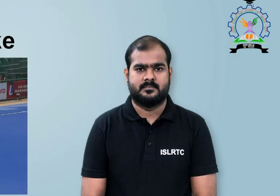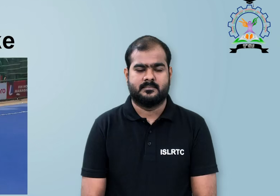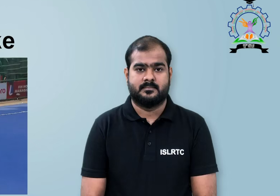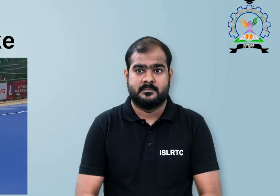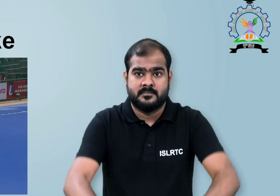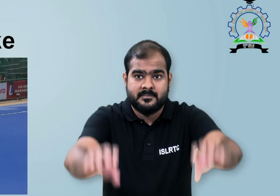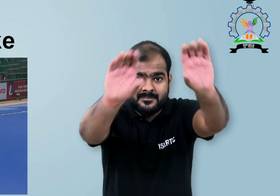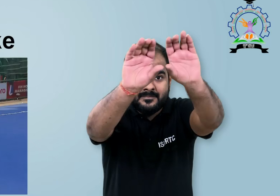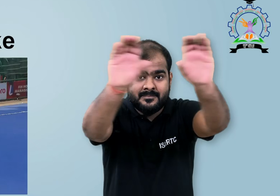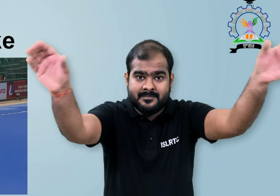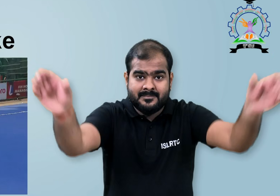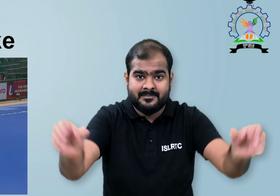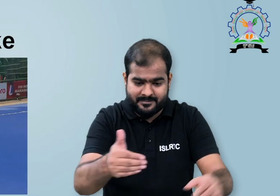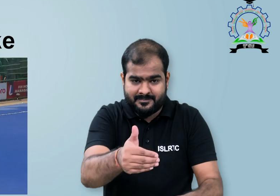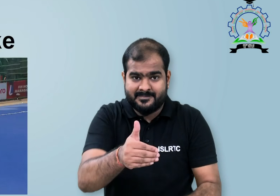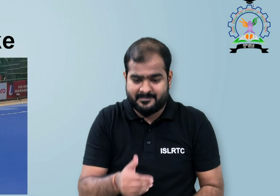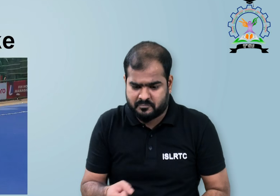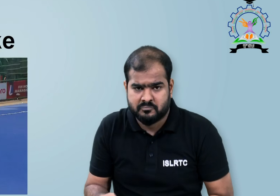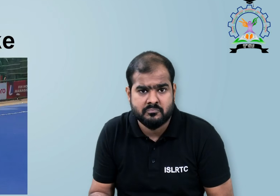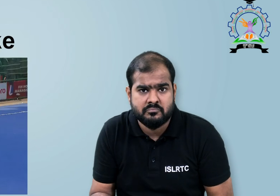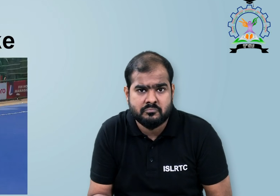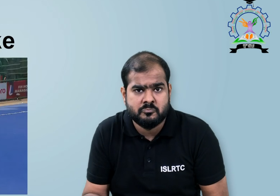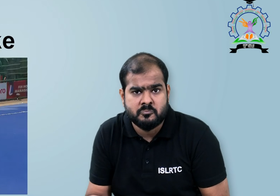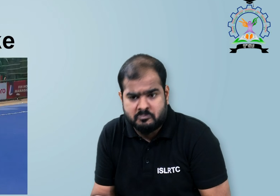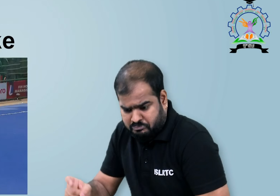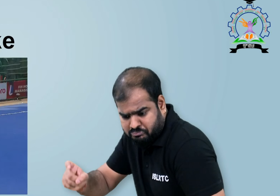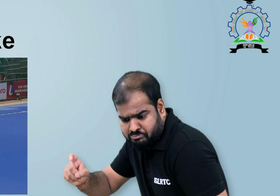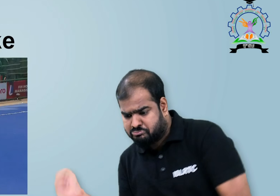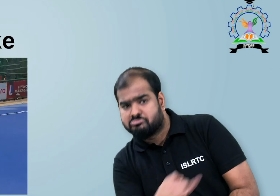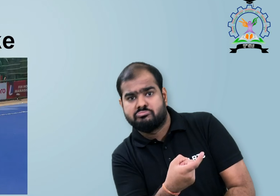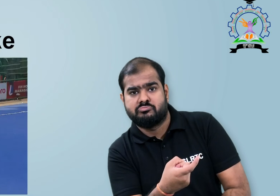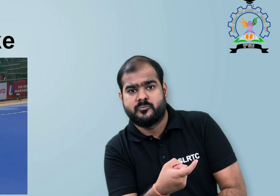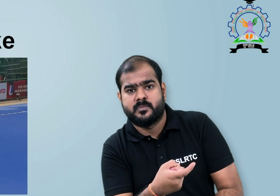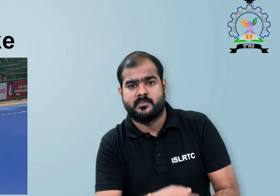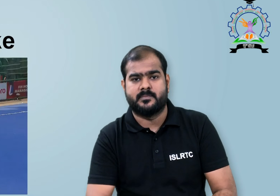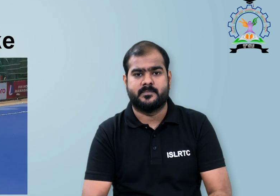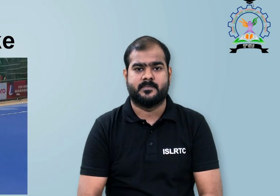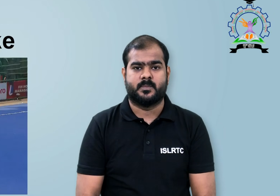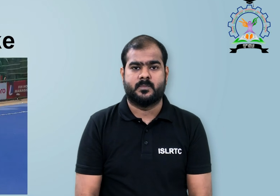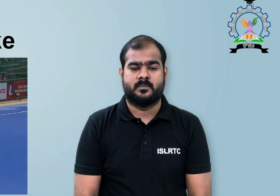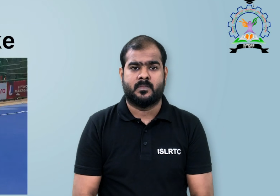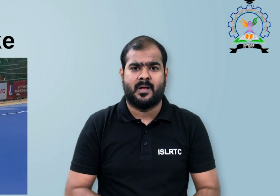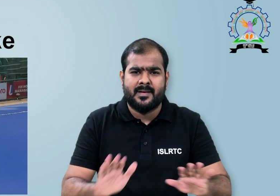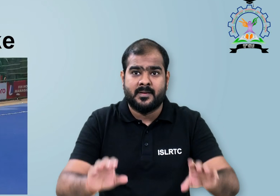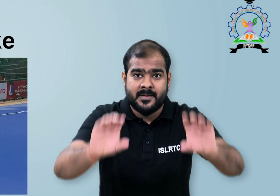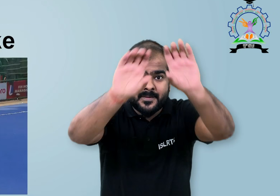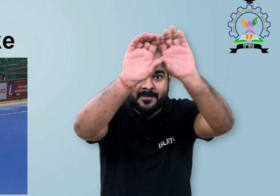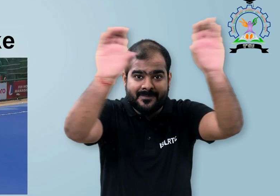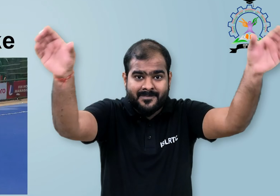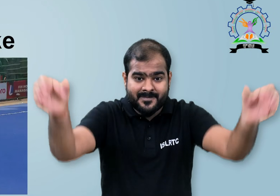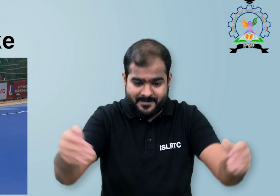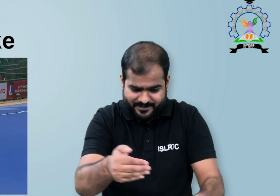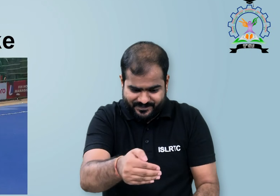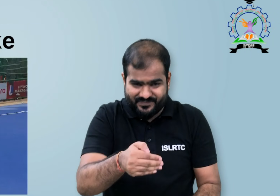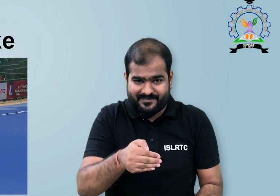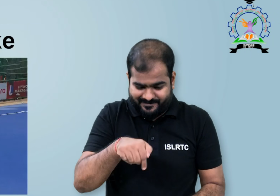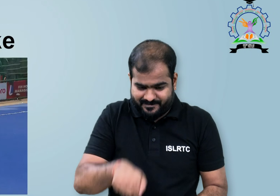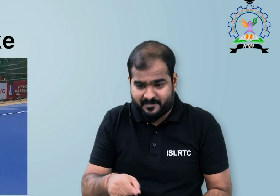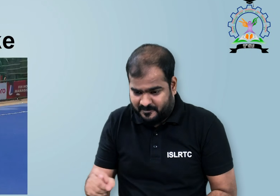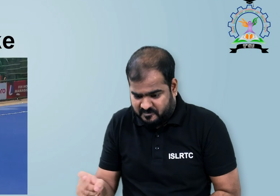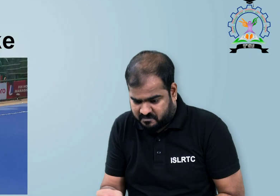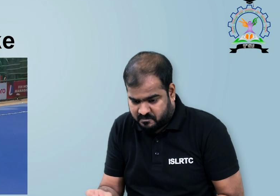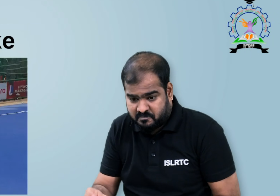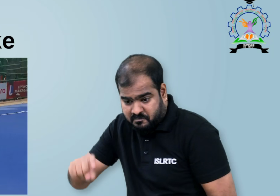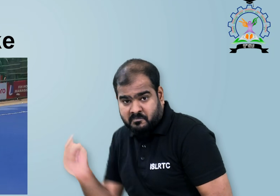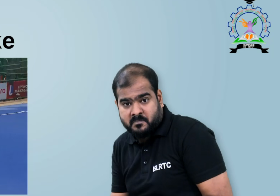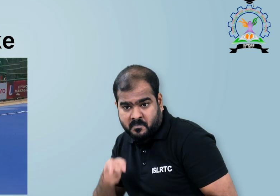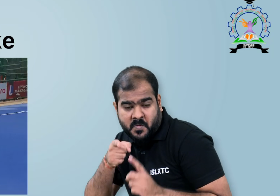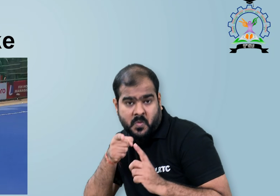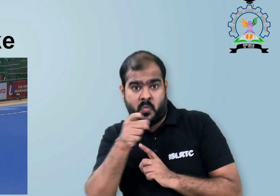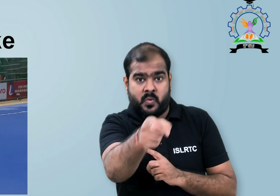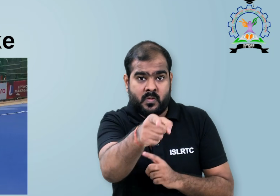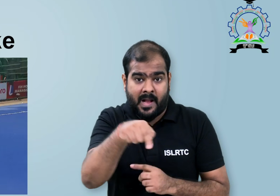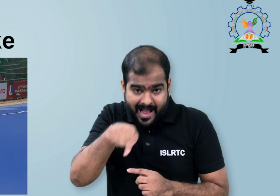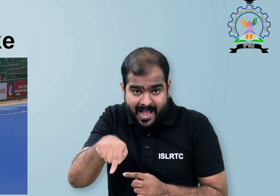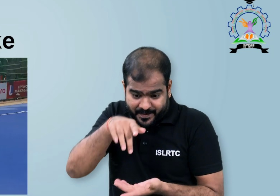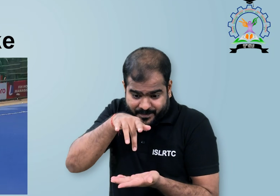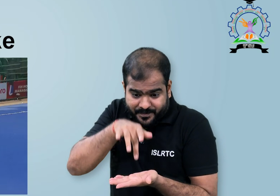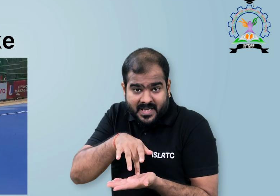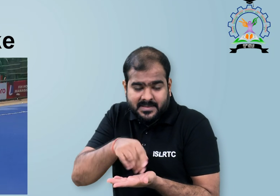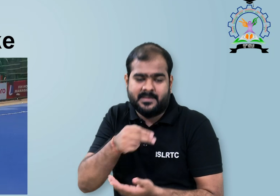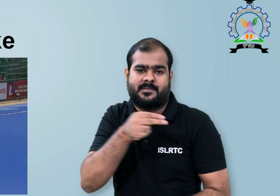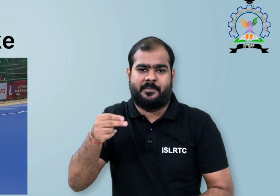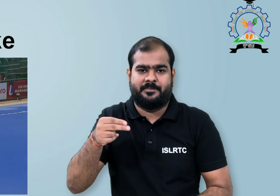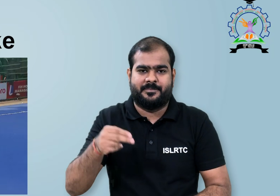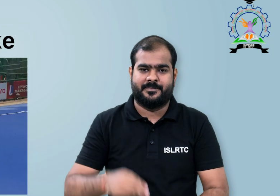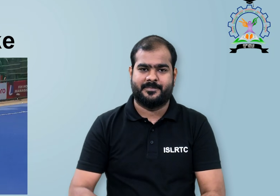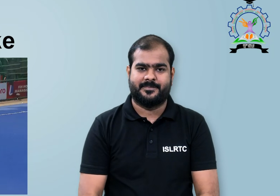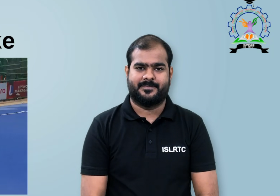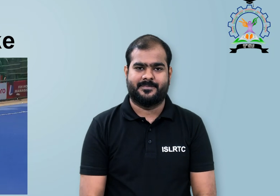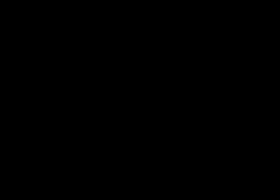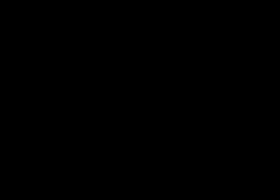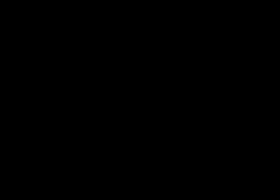Penalty stroke Penalty stroke: A one-on-one shot taken from a designated spot directly in front of the goal, awarded for serious fouls.